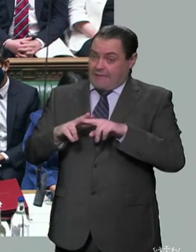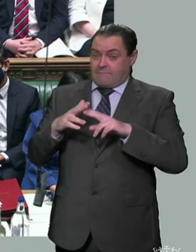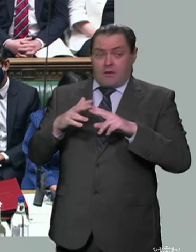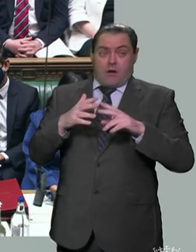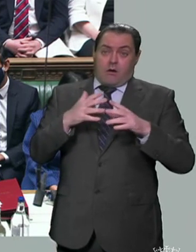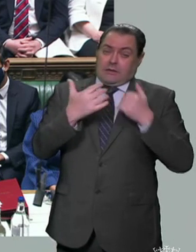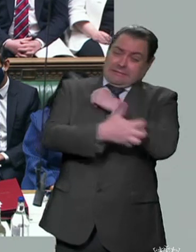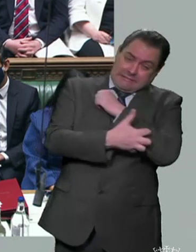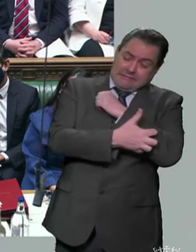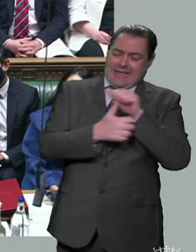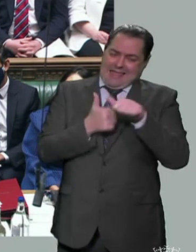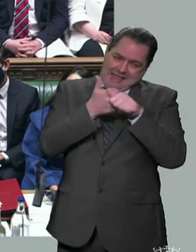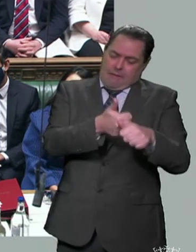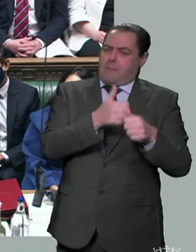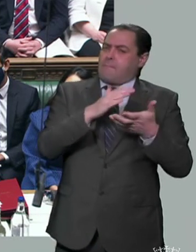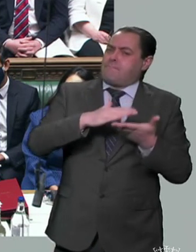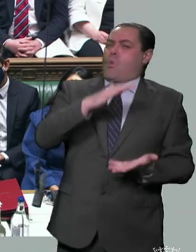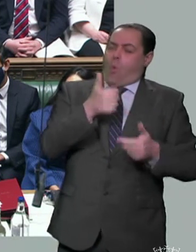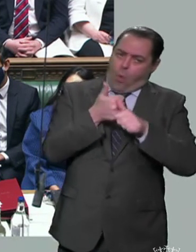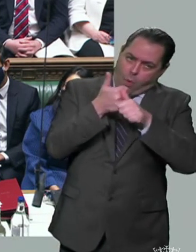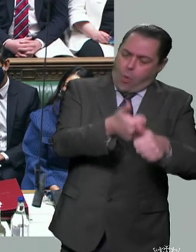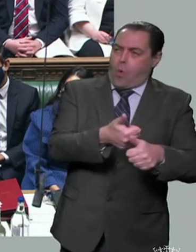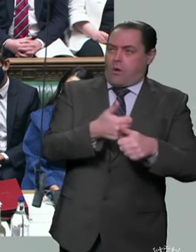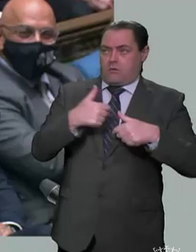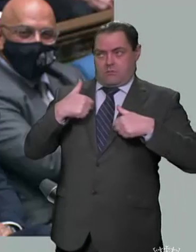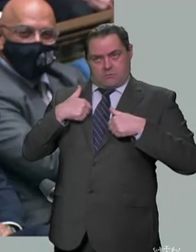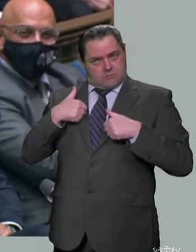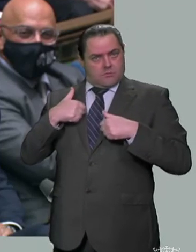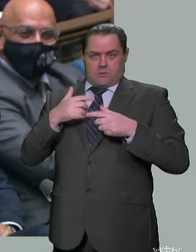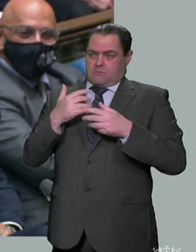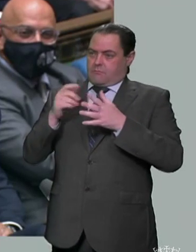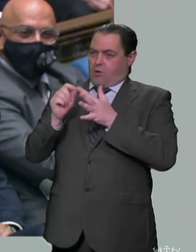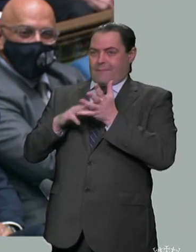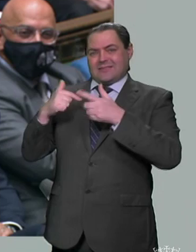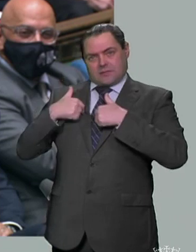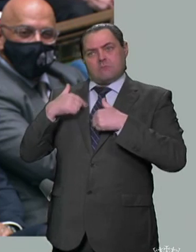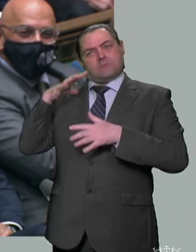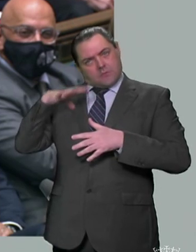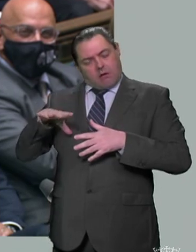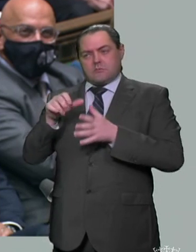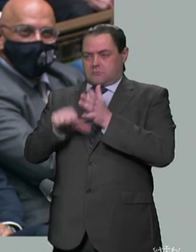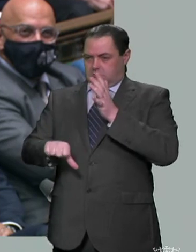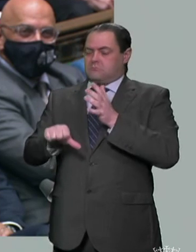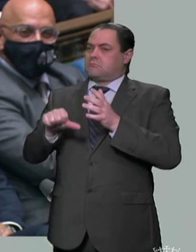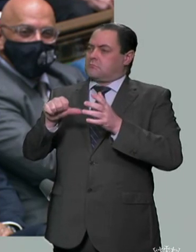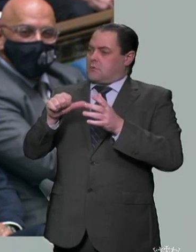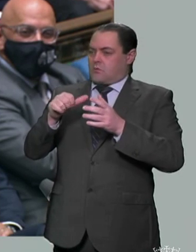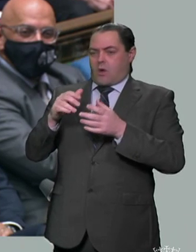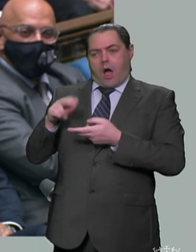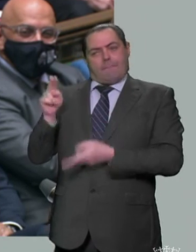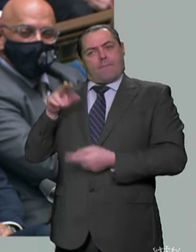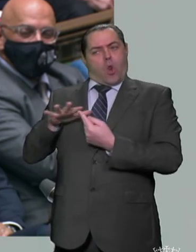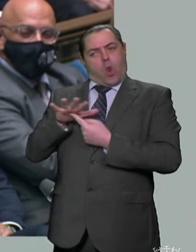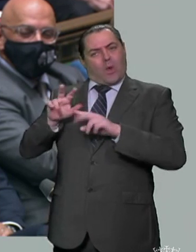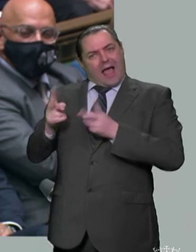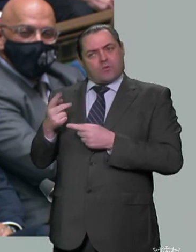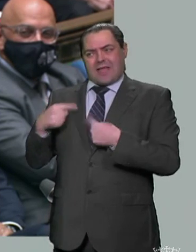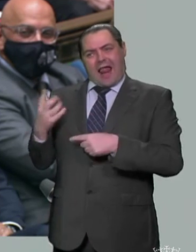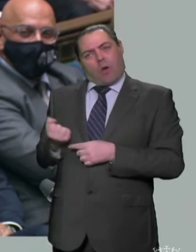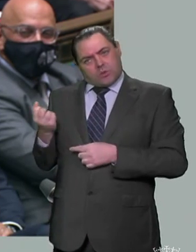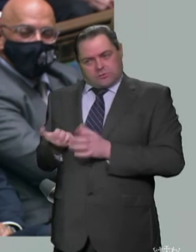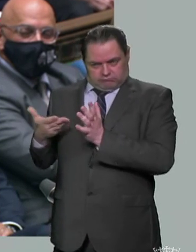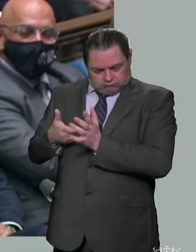When I came in to office, we ensured that we uprated the local housing allowance, because I understand the importance of that allowance for families on low incomes.